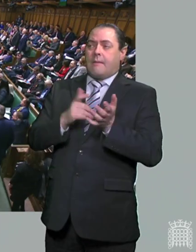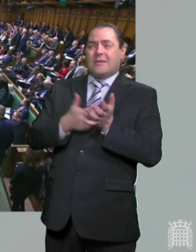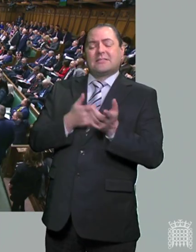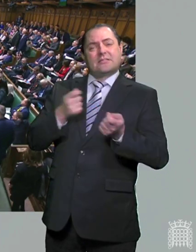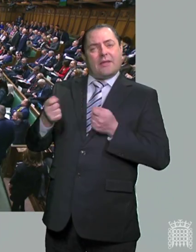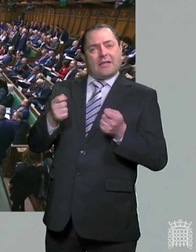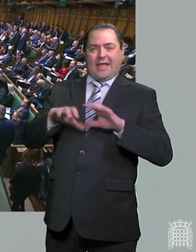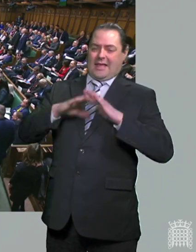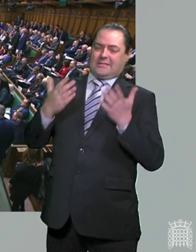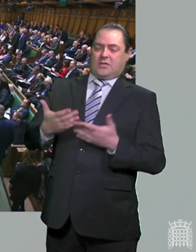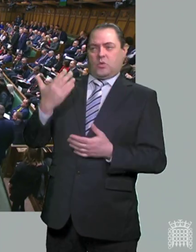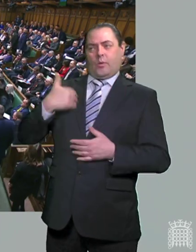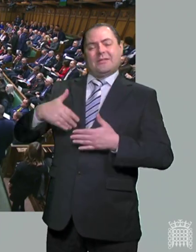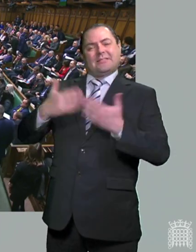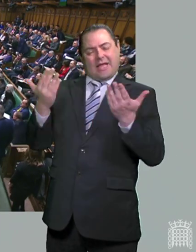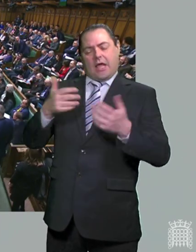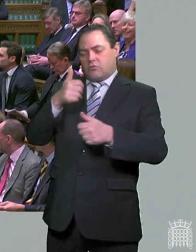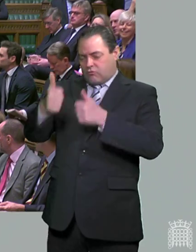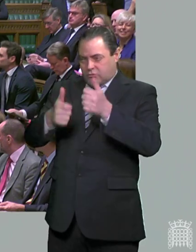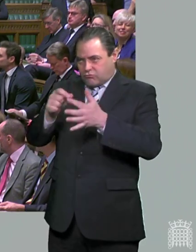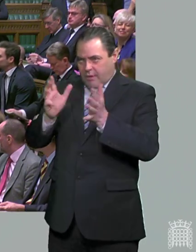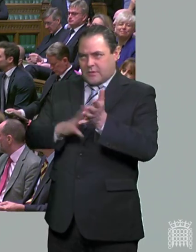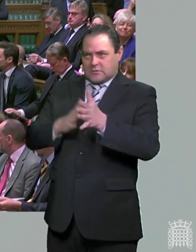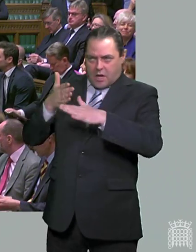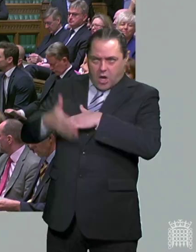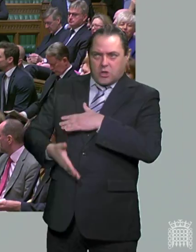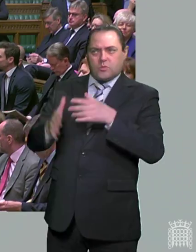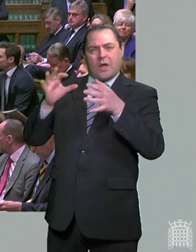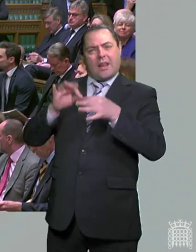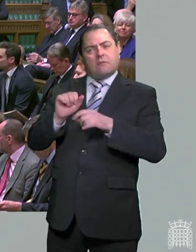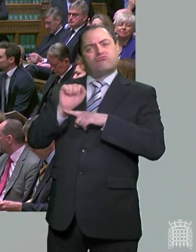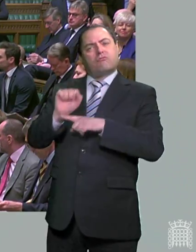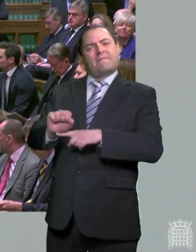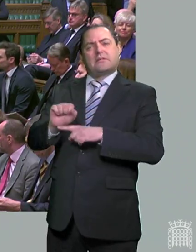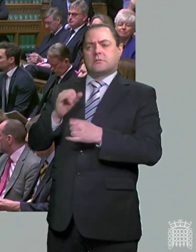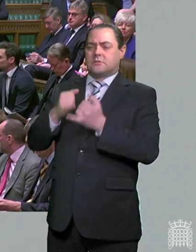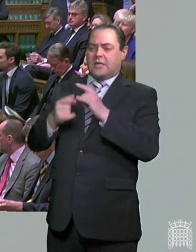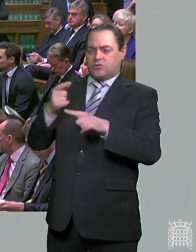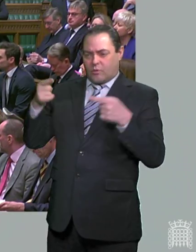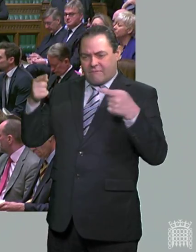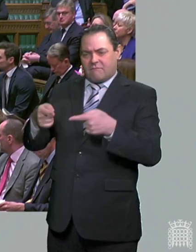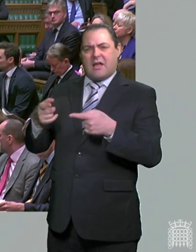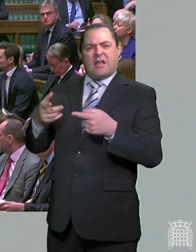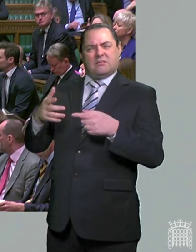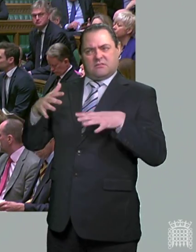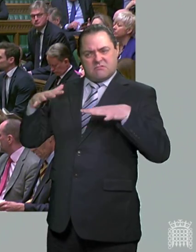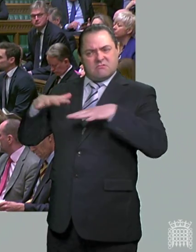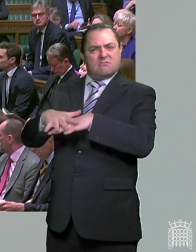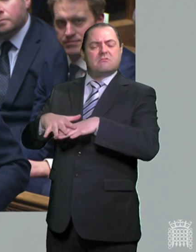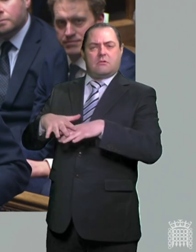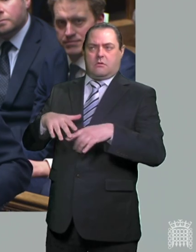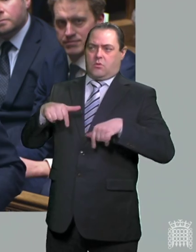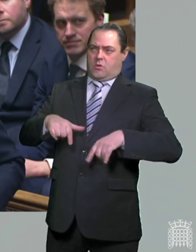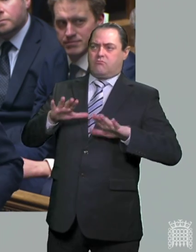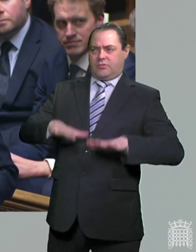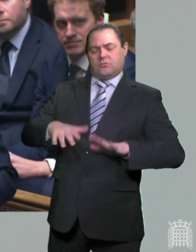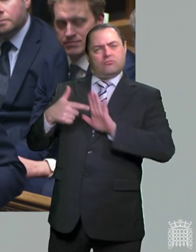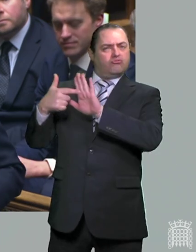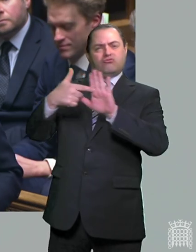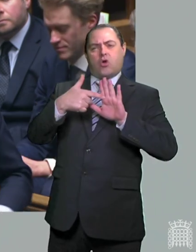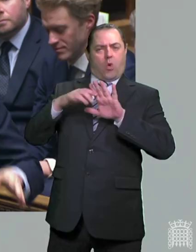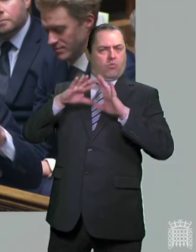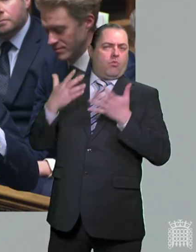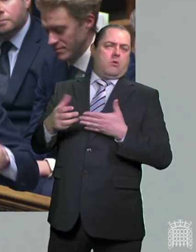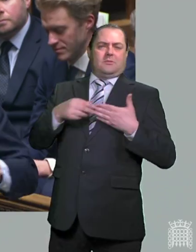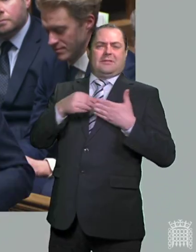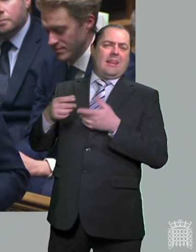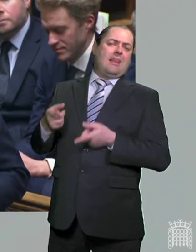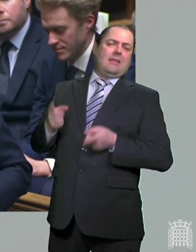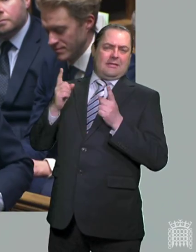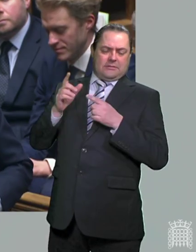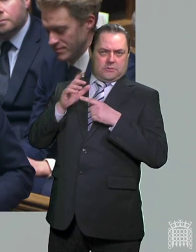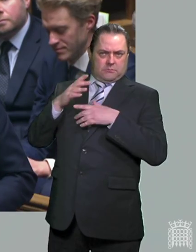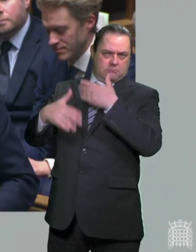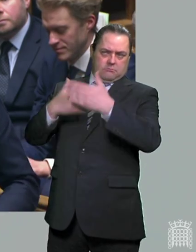On International Women’s Day, may I congratulate the Prime Minister on all the work that has been done on the preventing sexual violence in conflict initiative and on ensuring that the UK continues to show its global leadership?